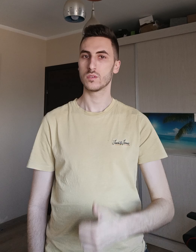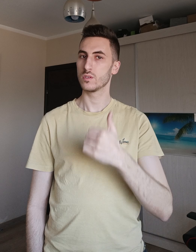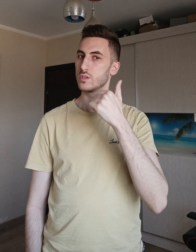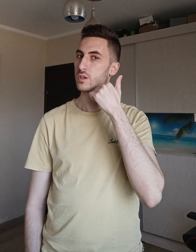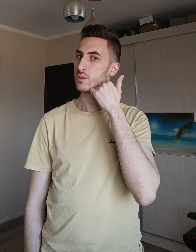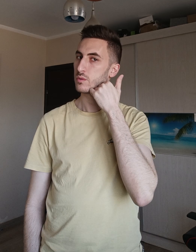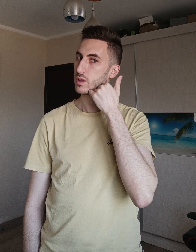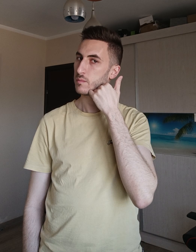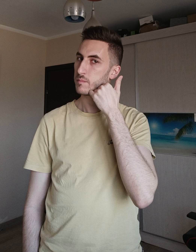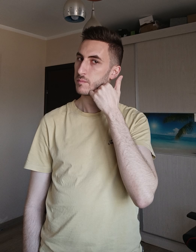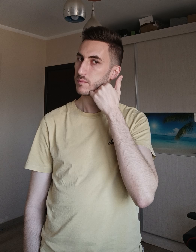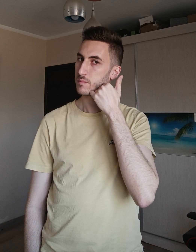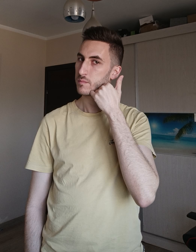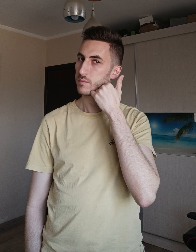שירותים